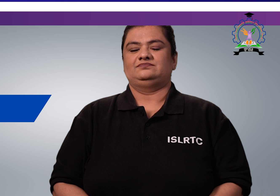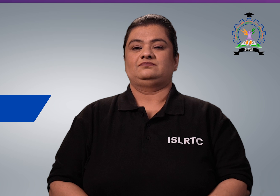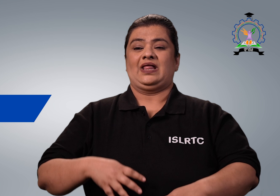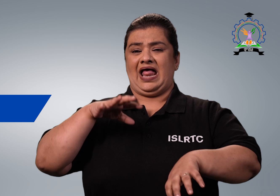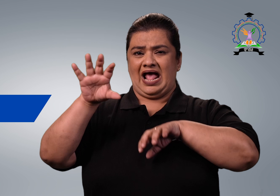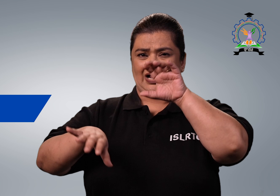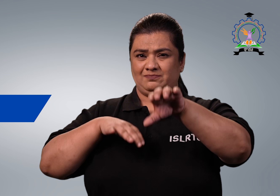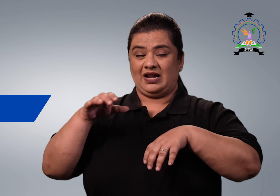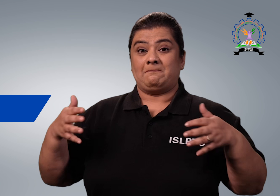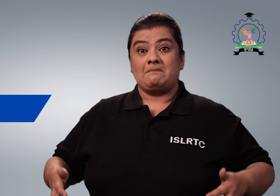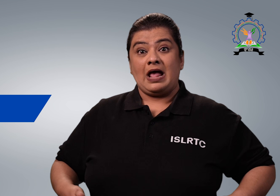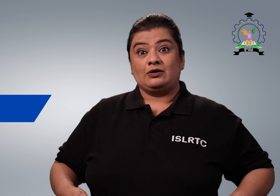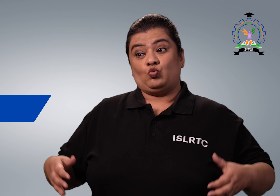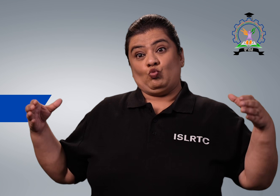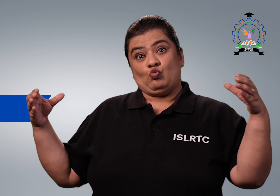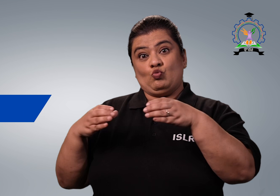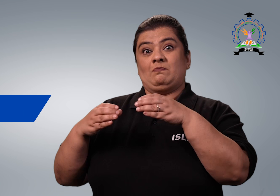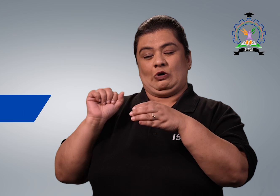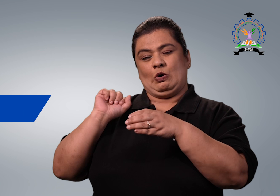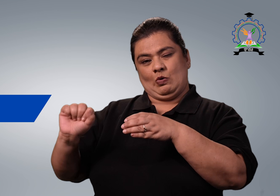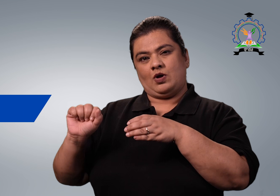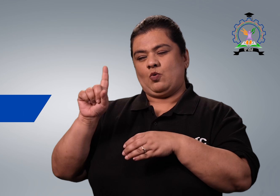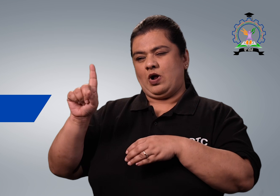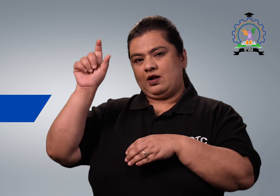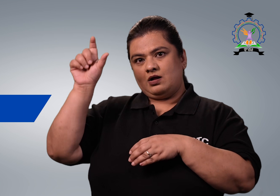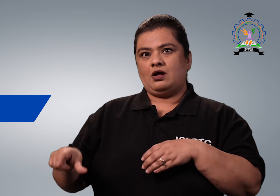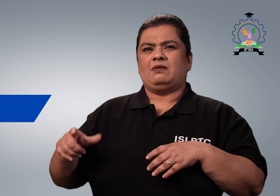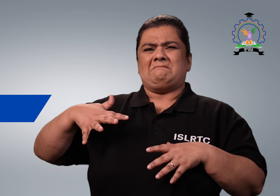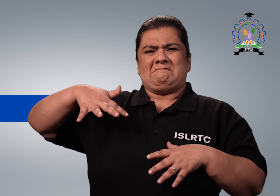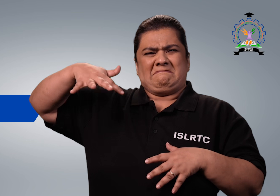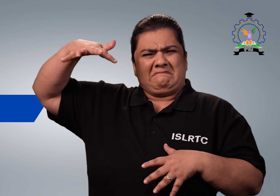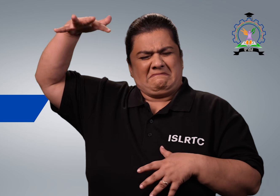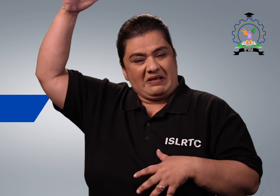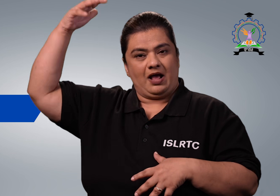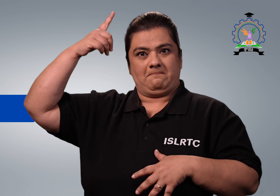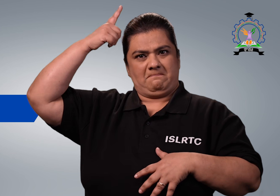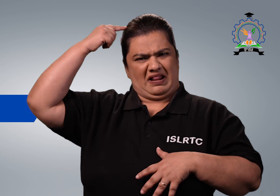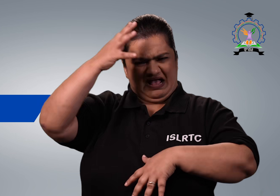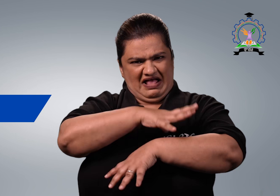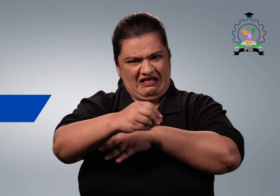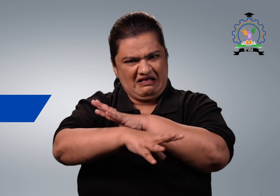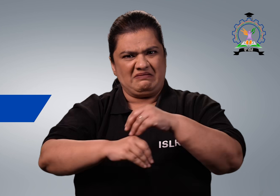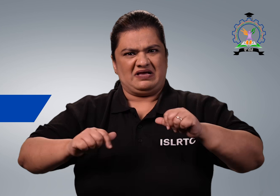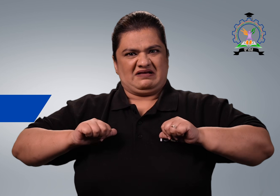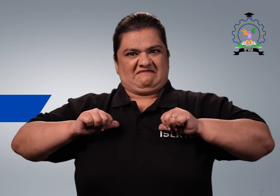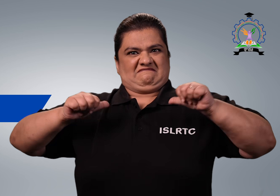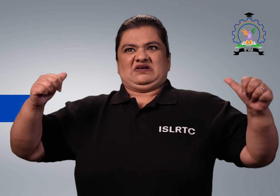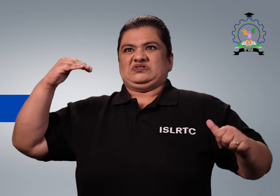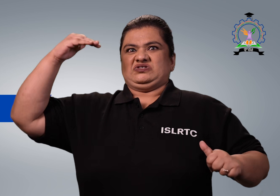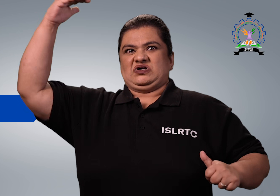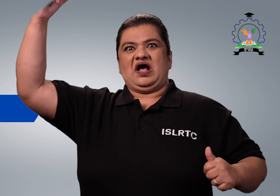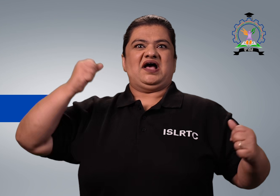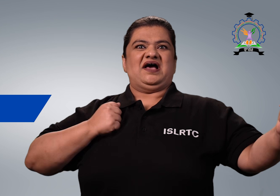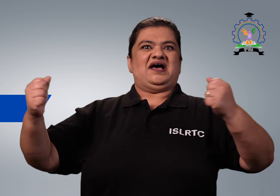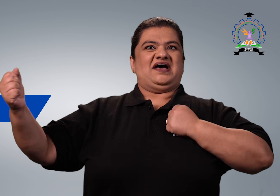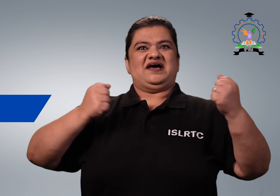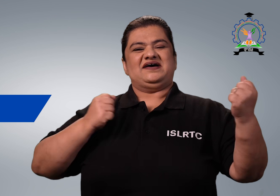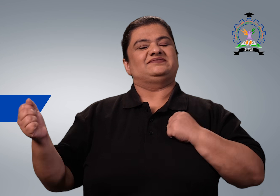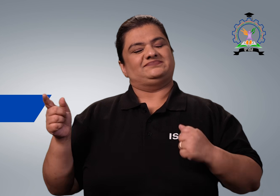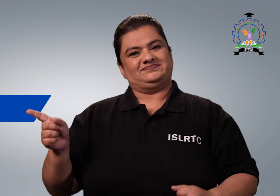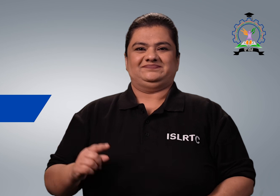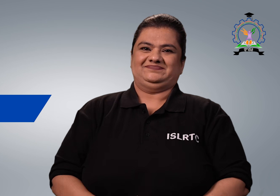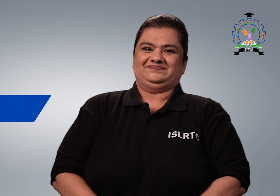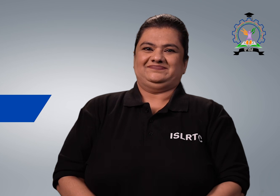A gorilla is a large, hairy, and powerful species of ape.